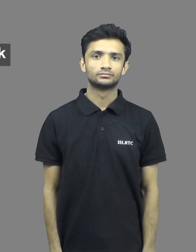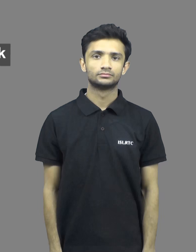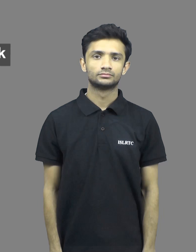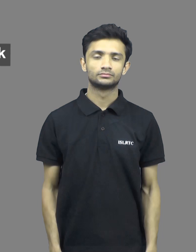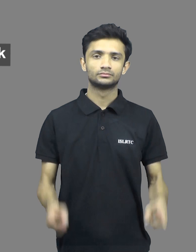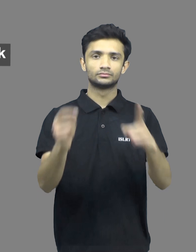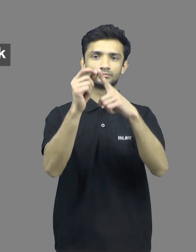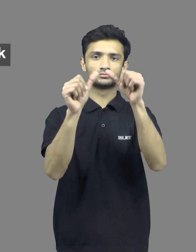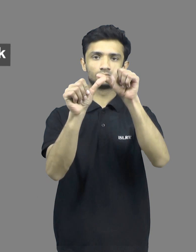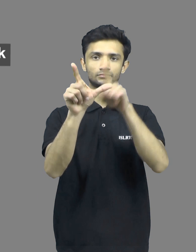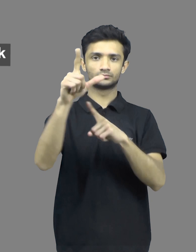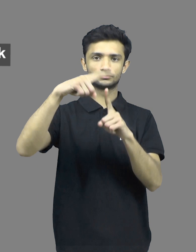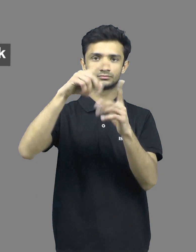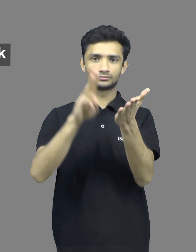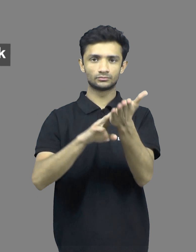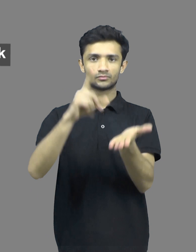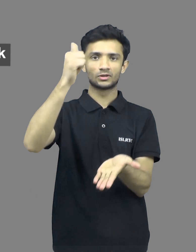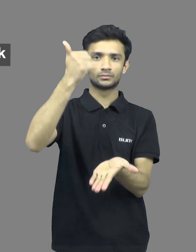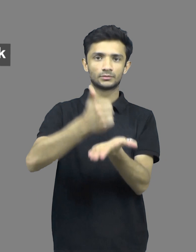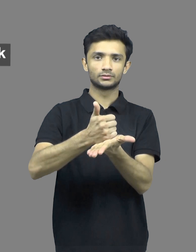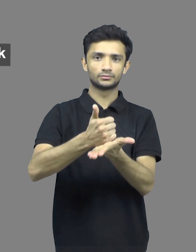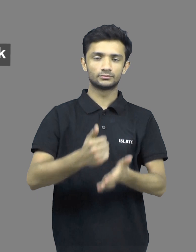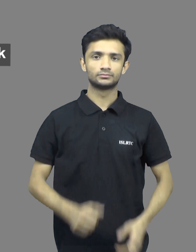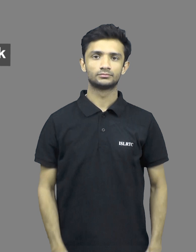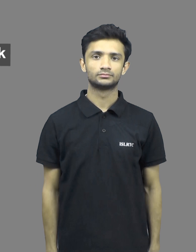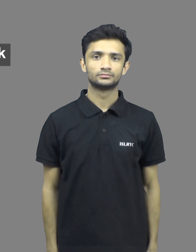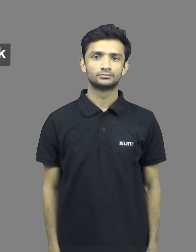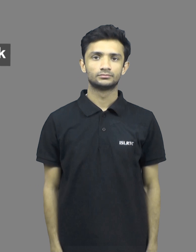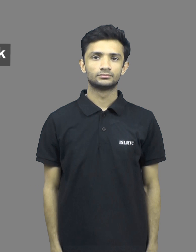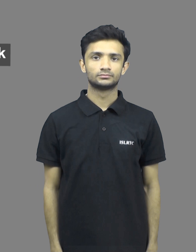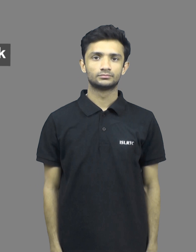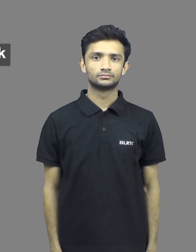Paytm Payments Bank